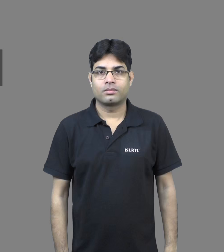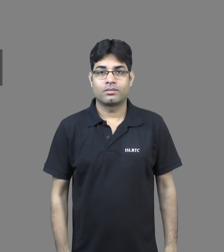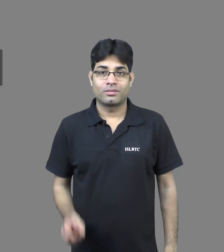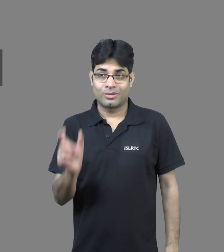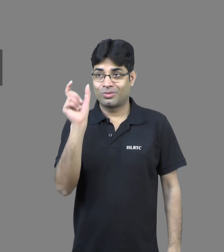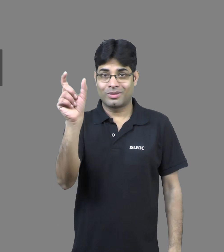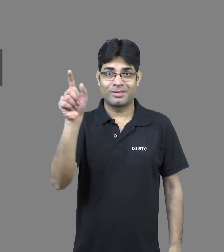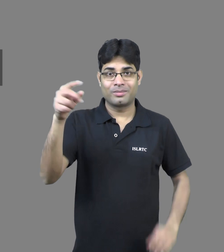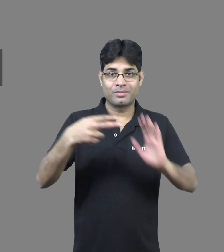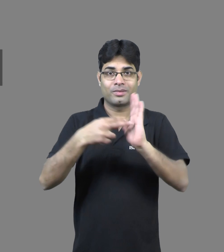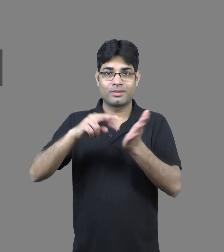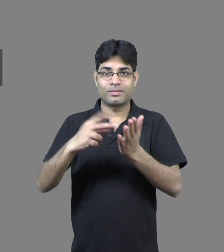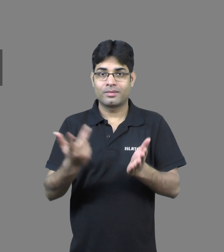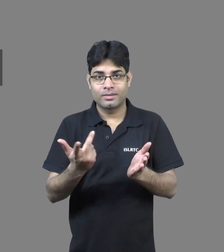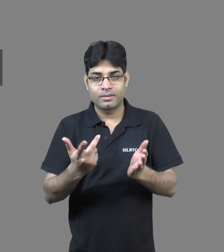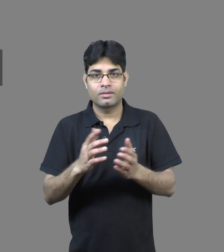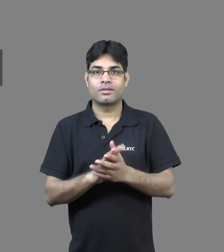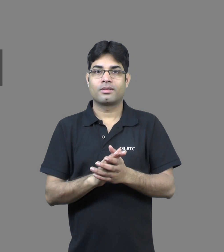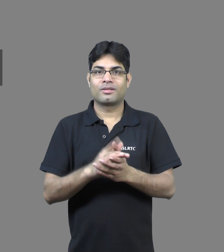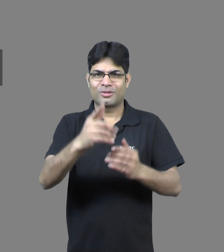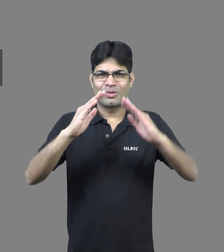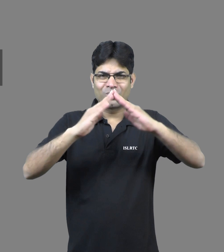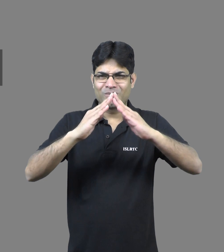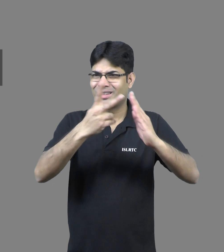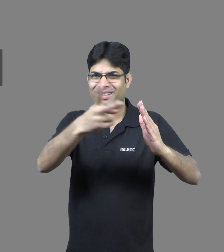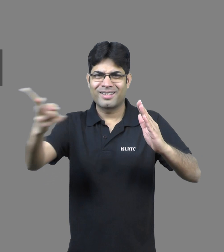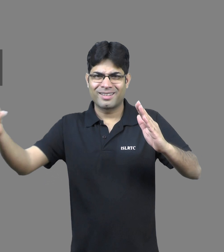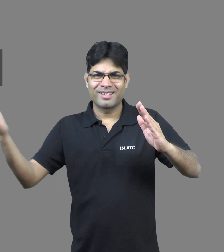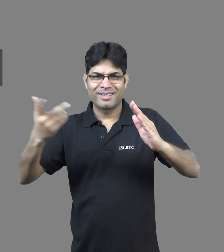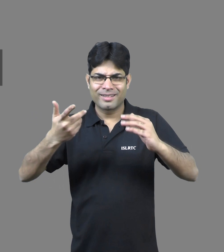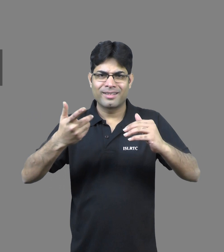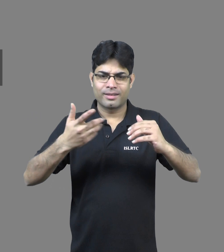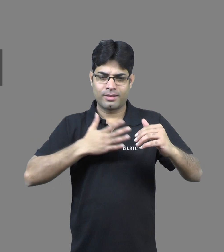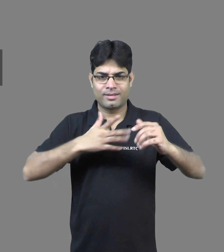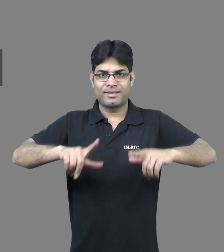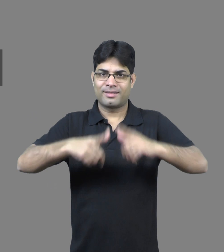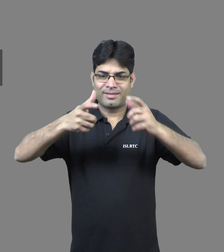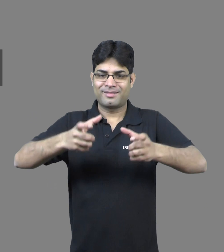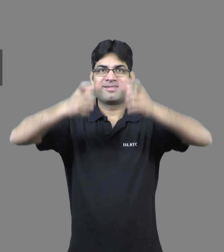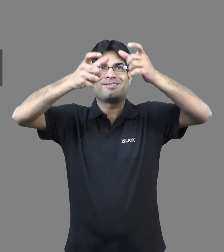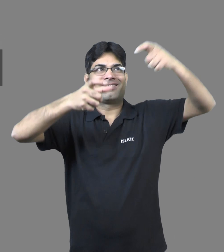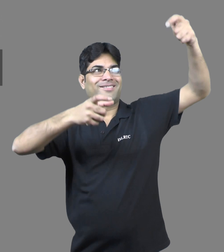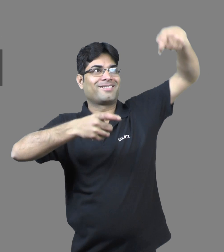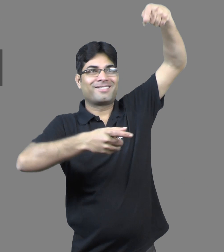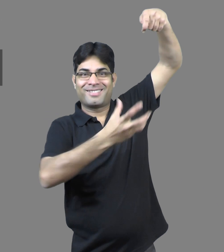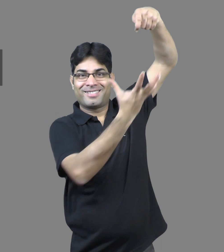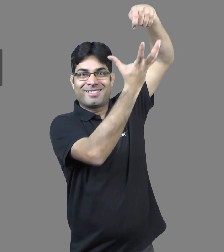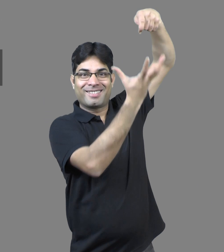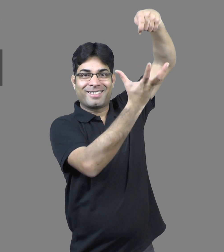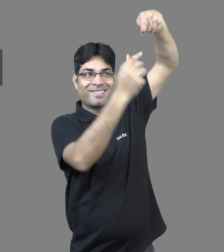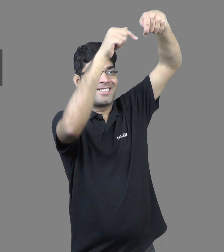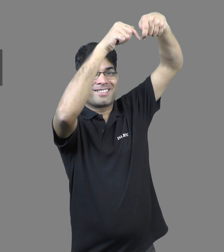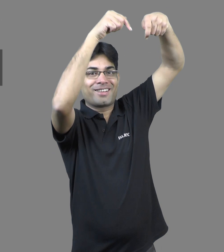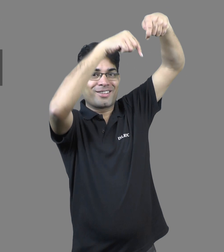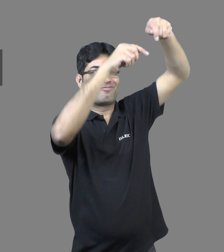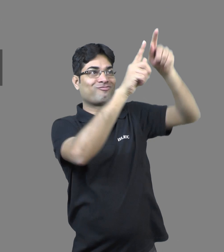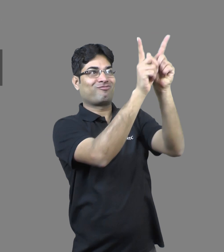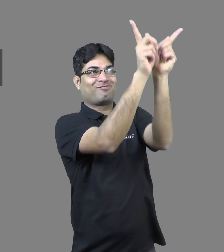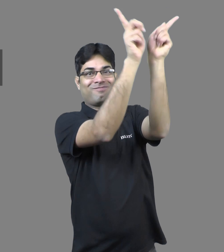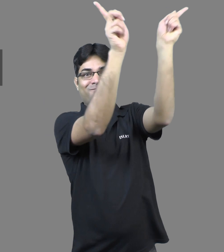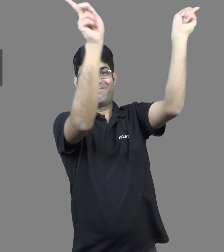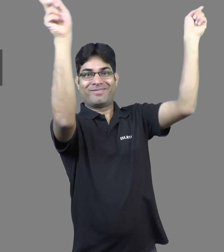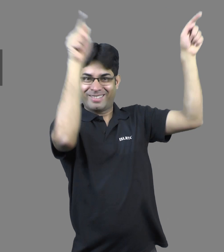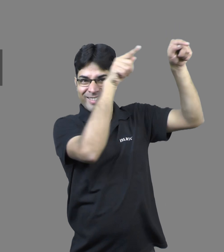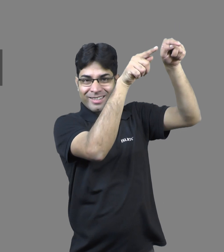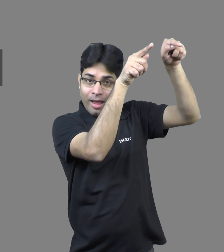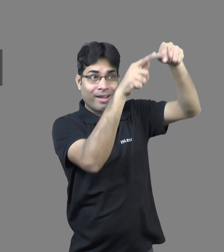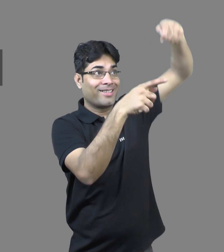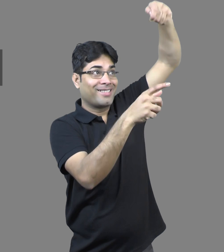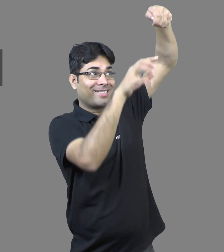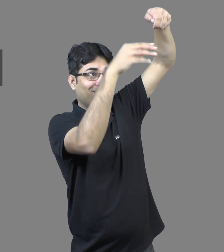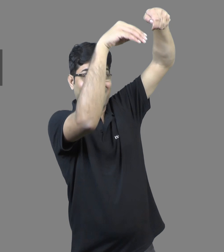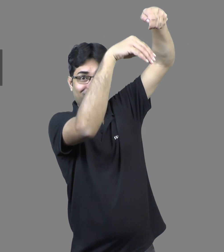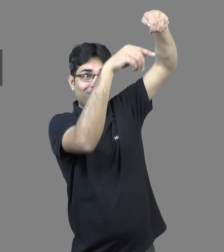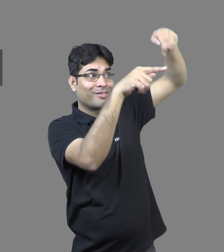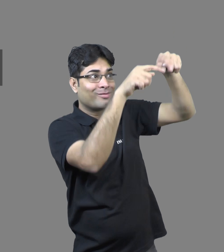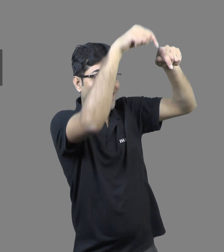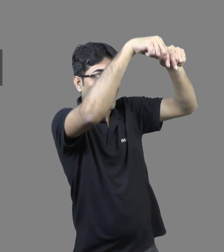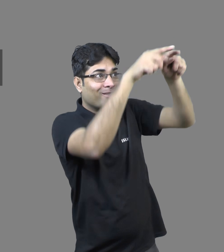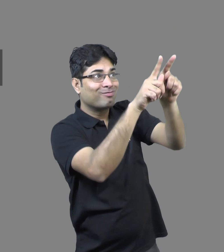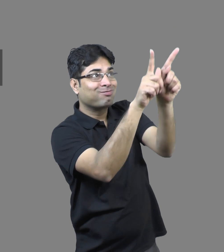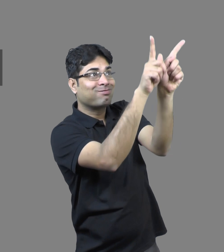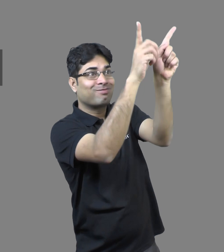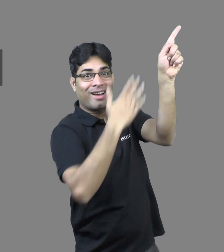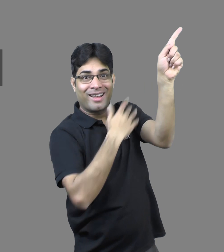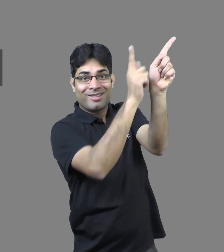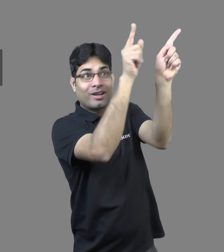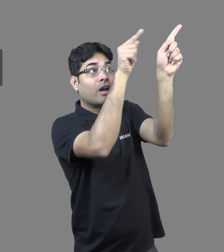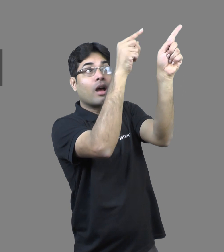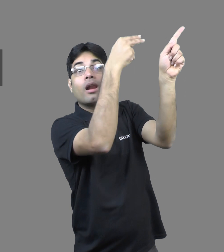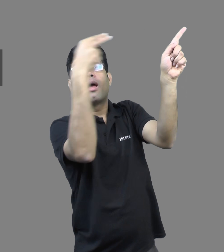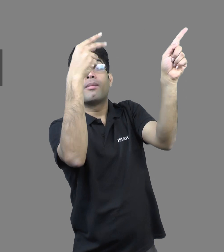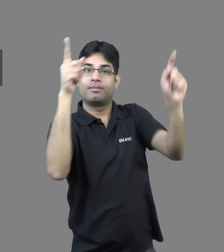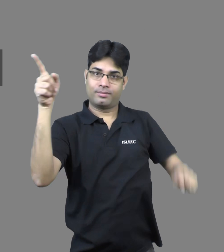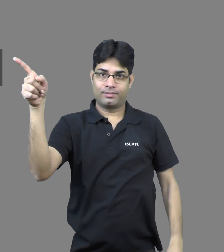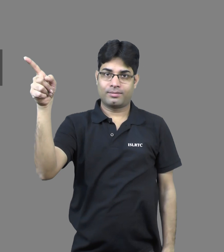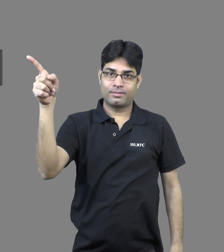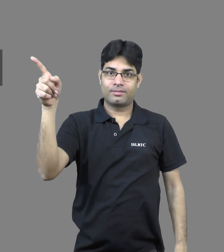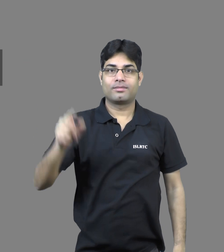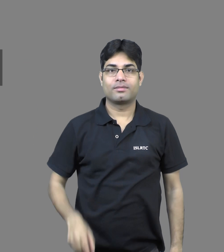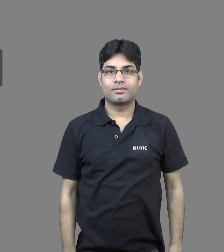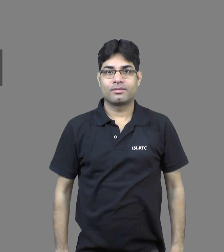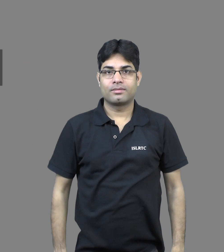Hanging Basket Plants